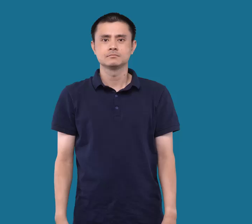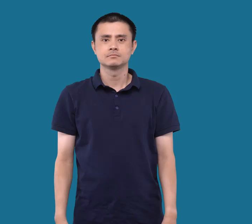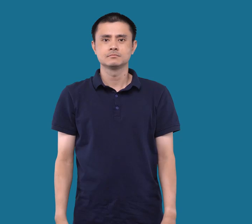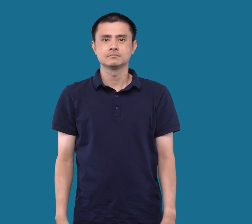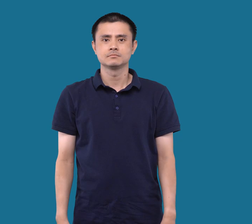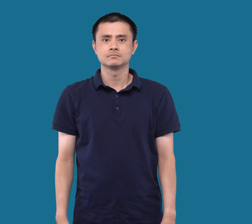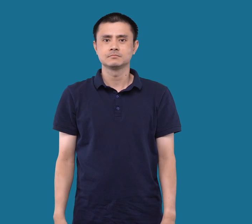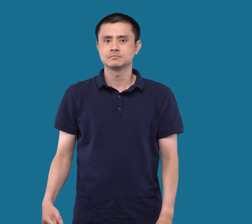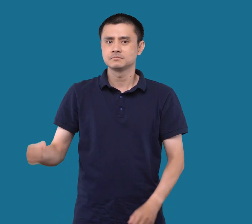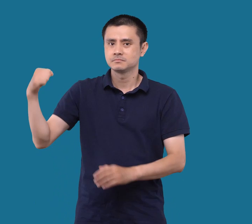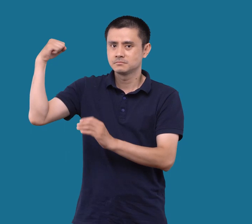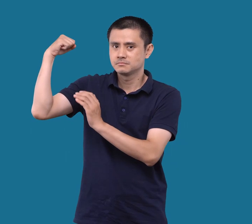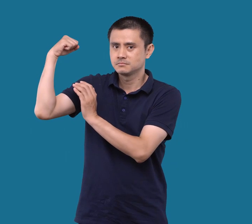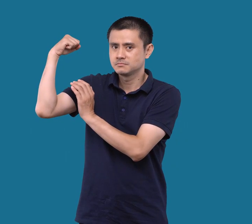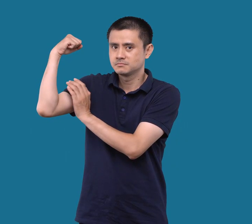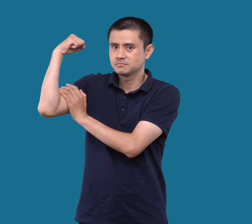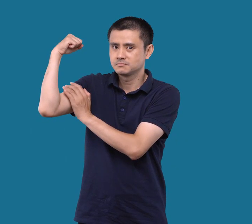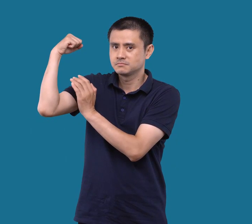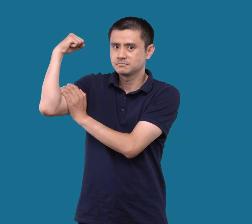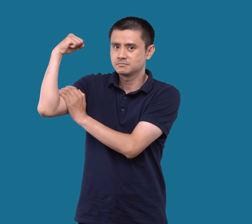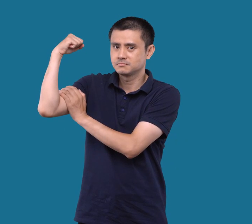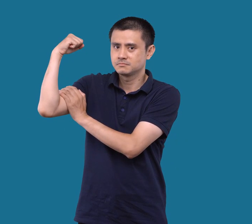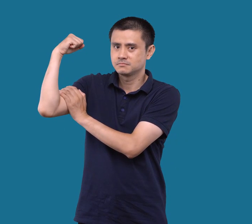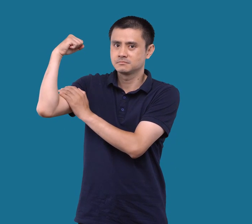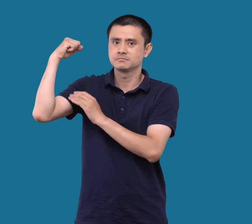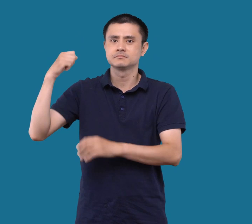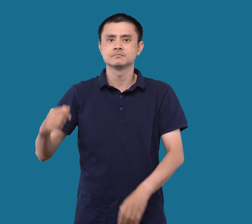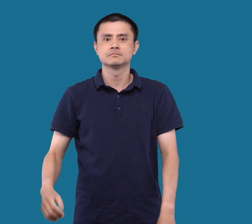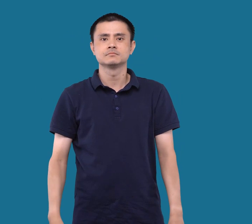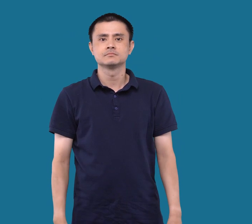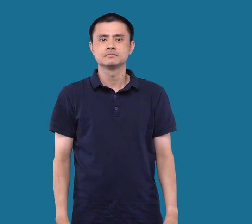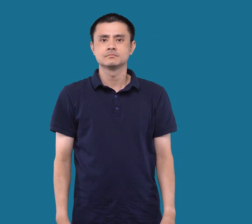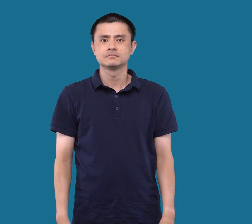cơ bắp